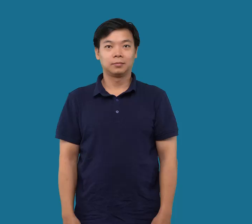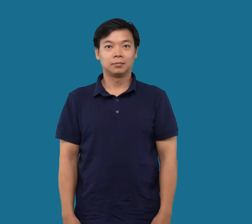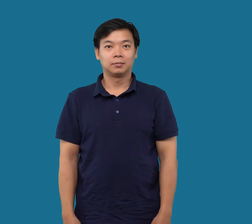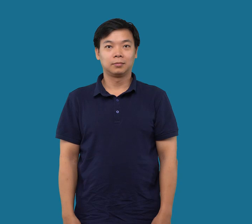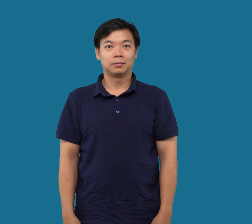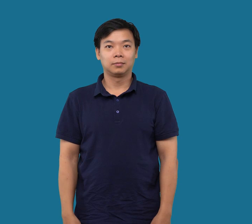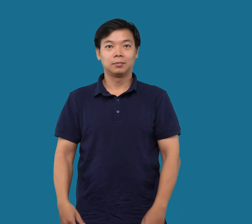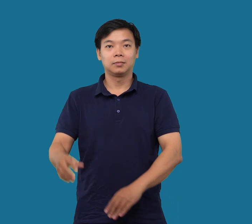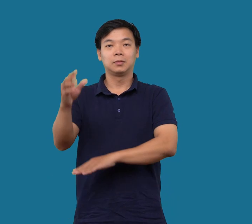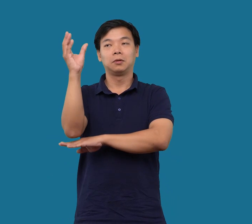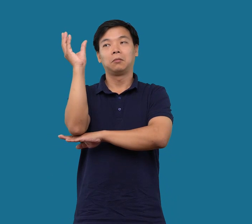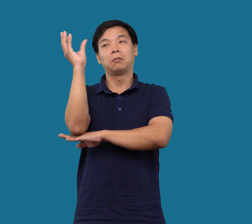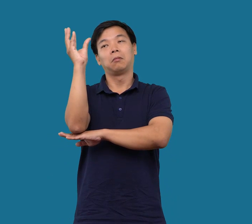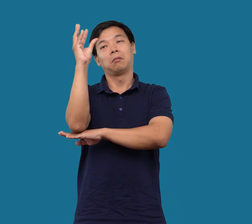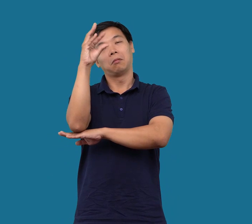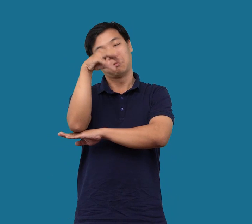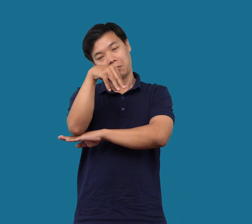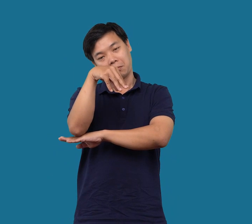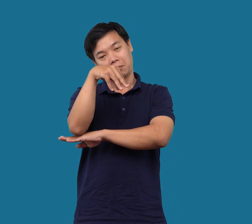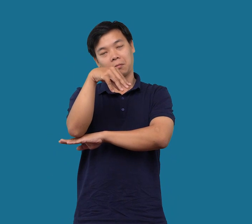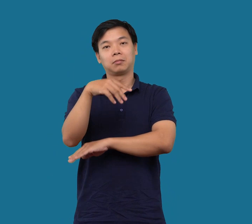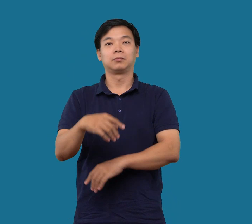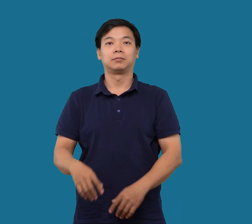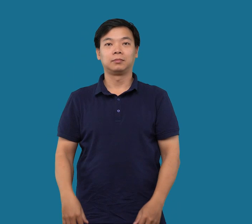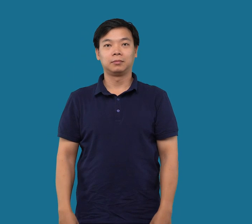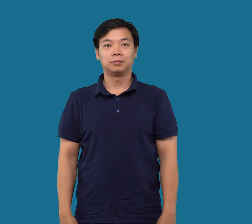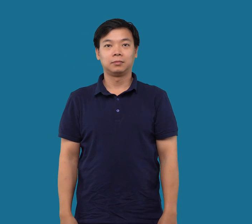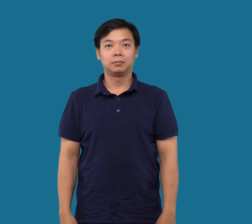héo